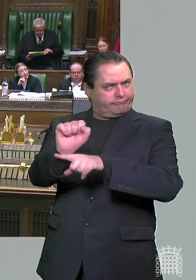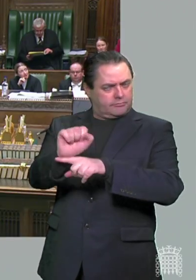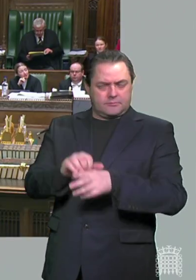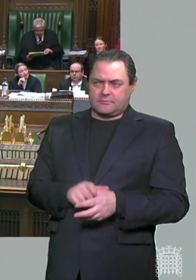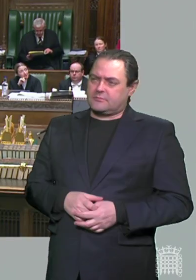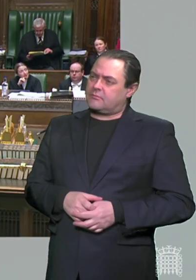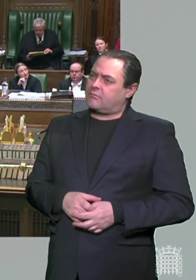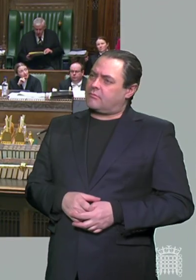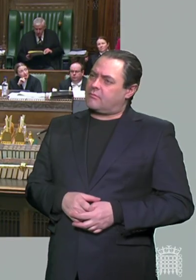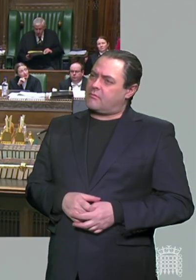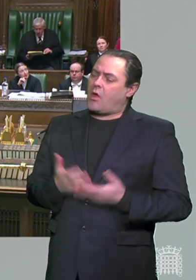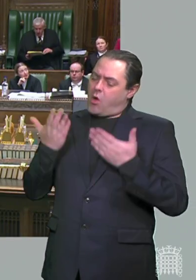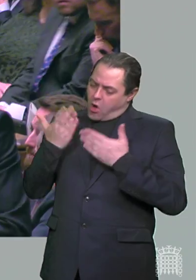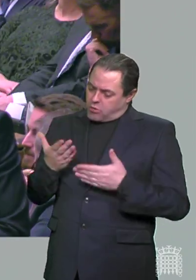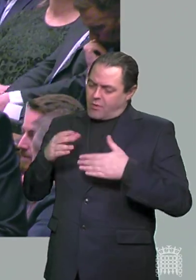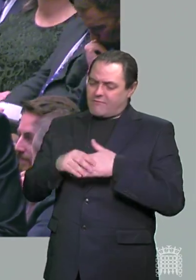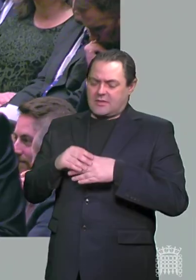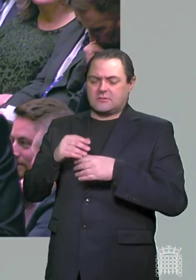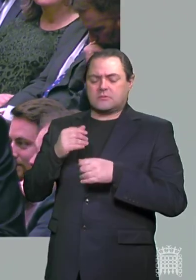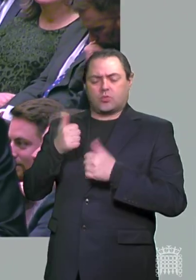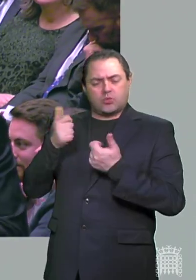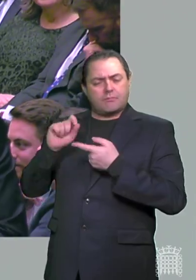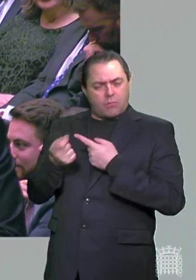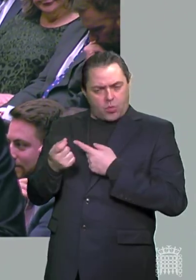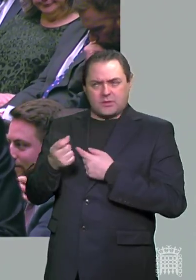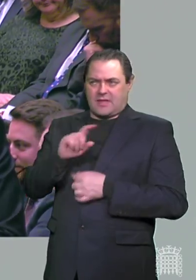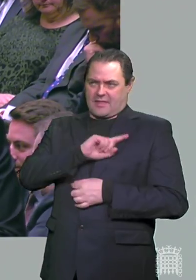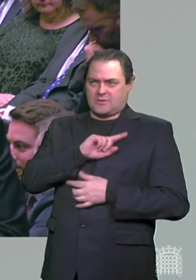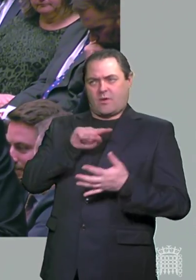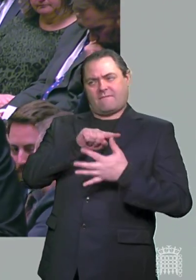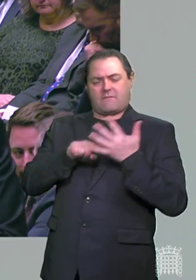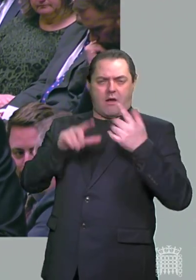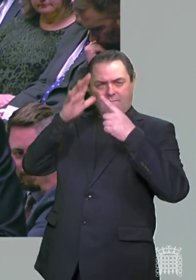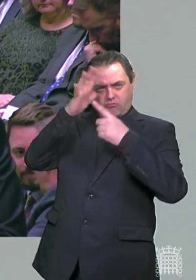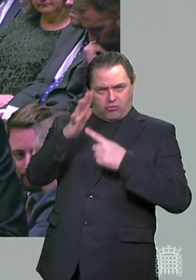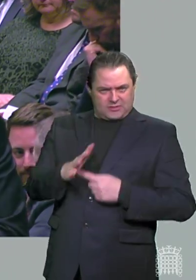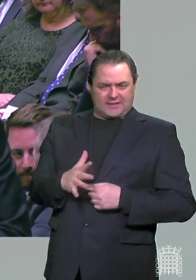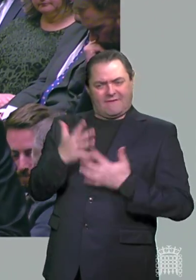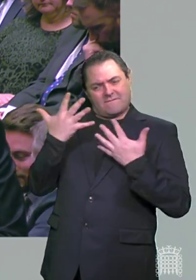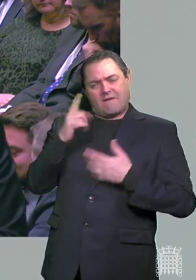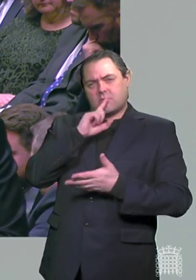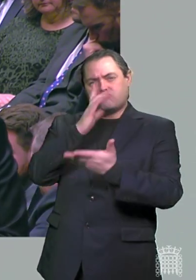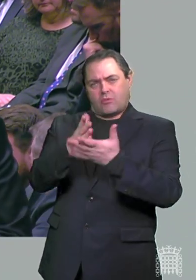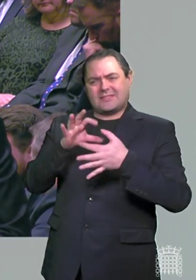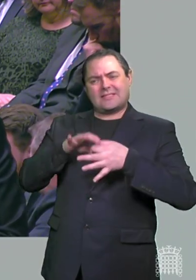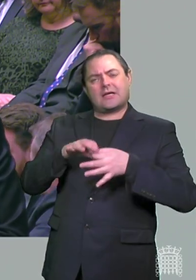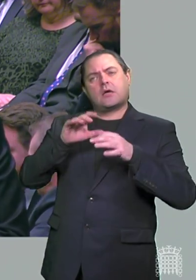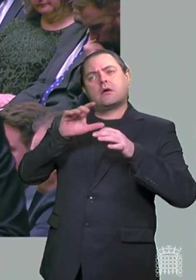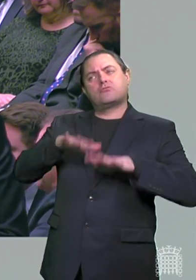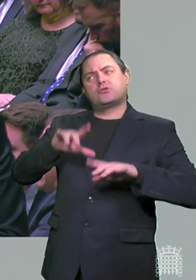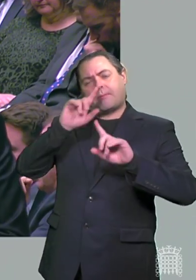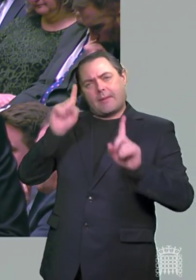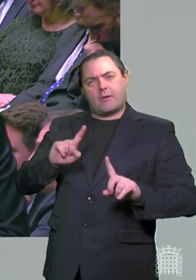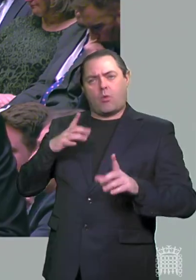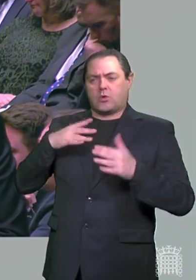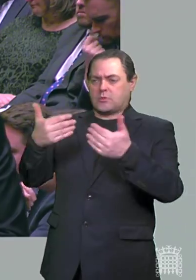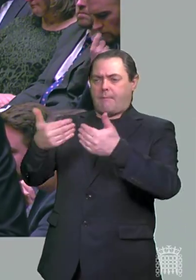My right honourable Friend makes an excellent point. That is why one of this Government’s five priorities and promises to the British people is indeed to stop the boats.